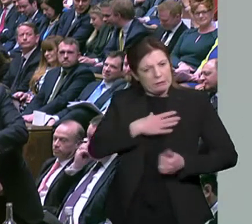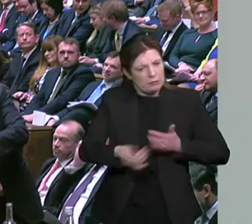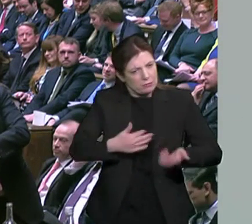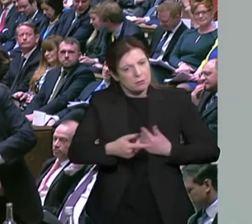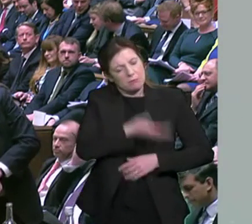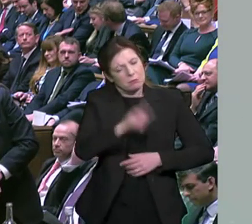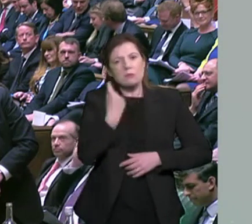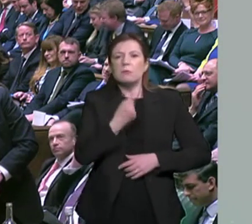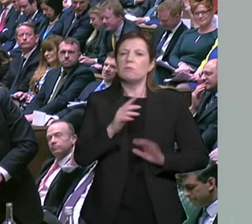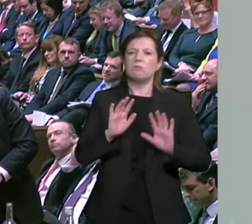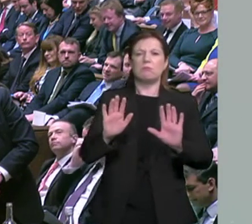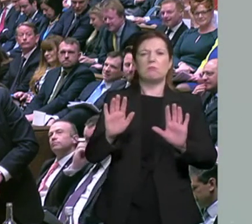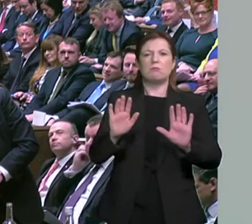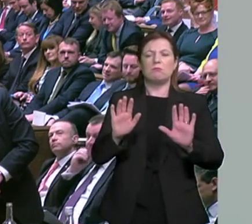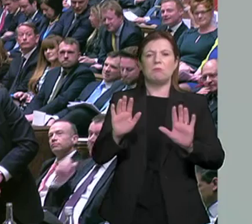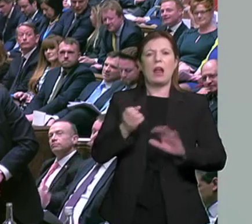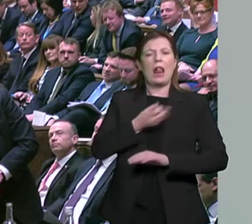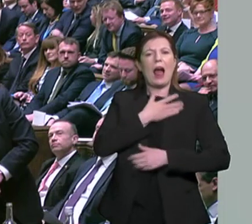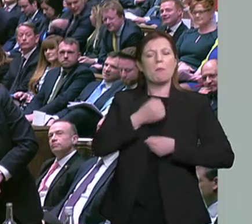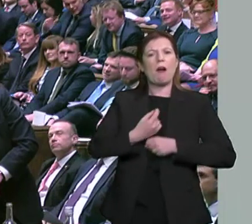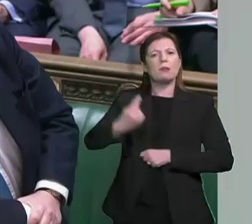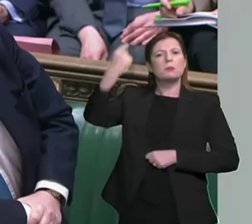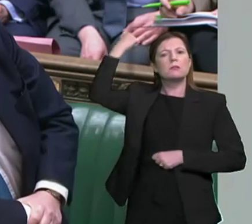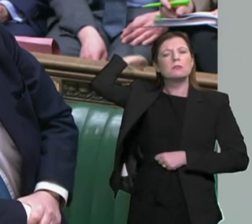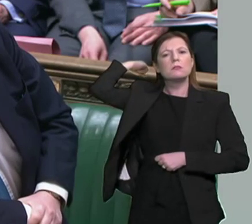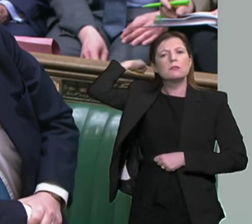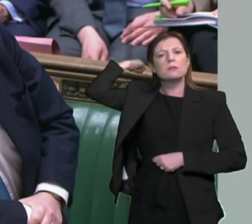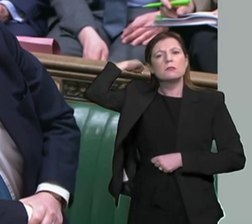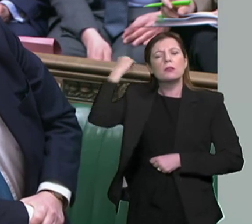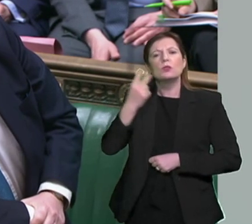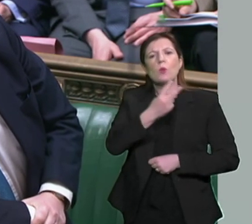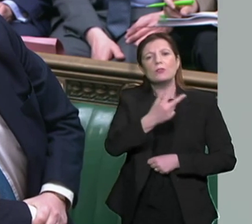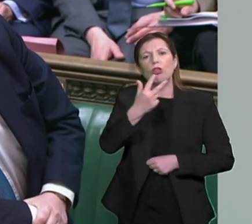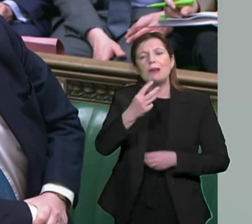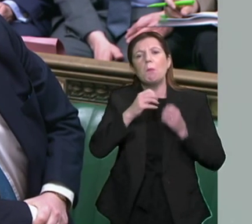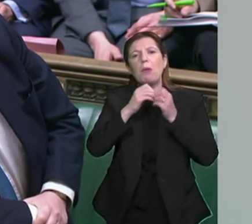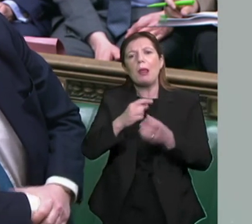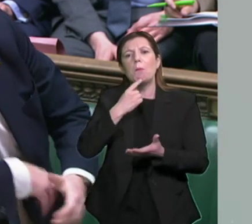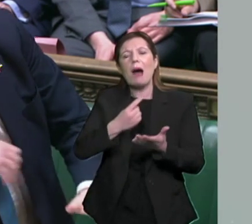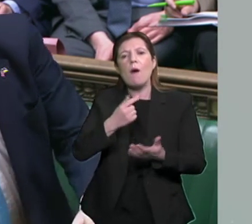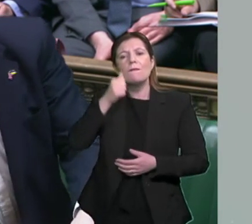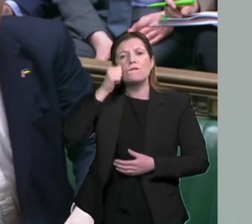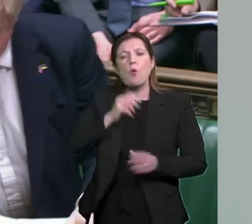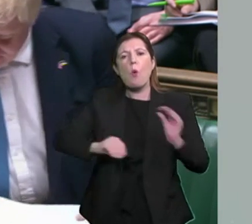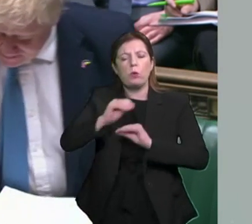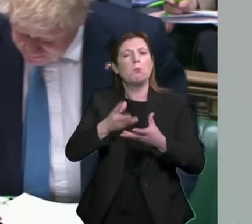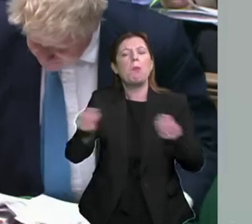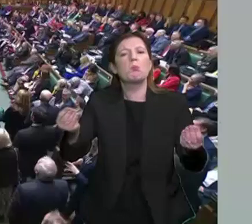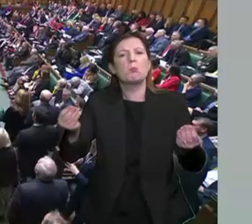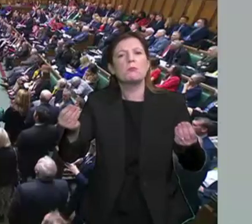Never forget that under the last Labour Government, there was £23 billion lost in fraud every year.